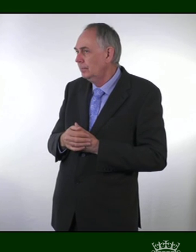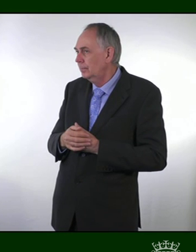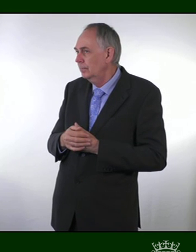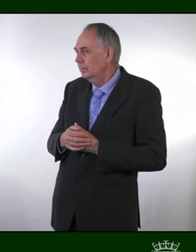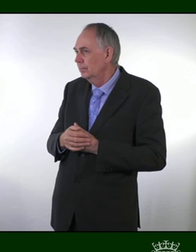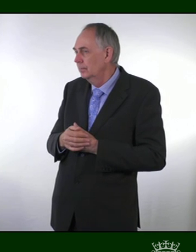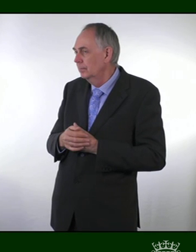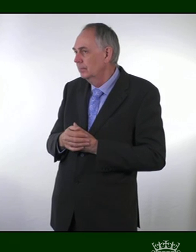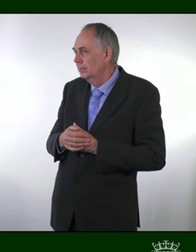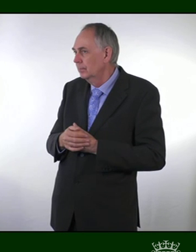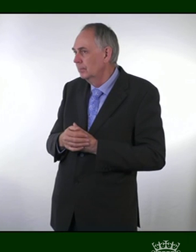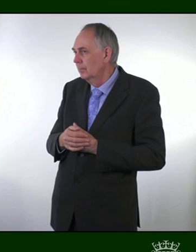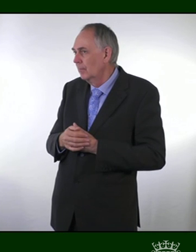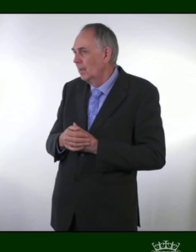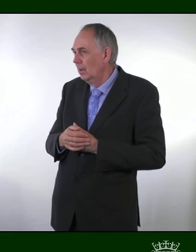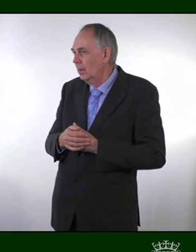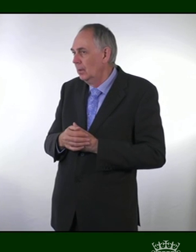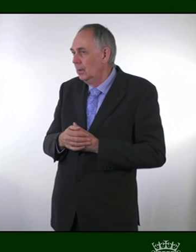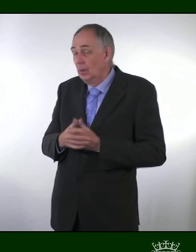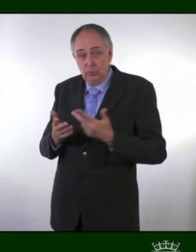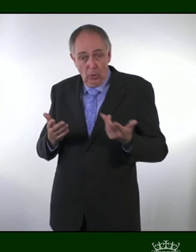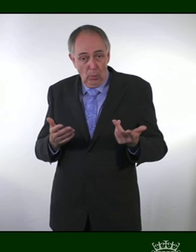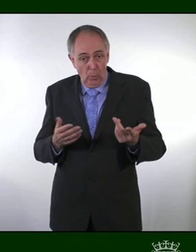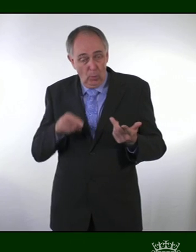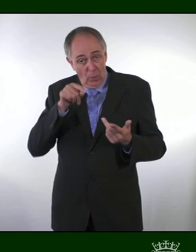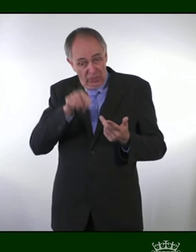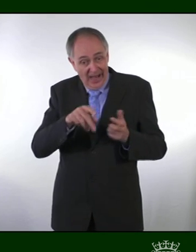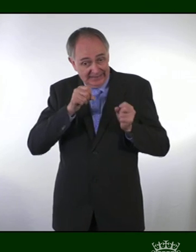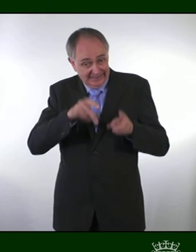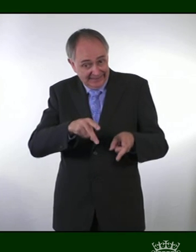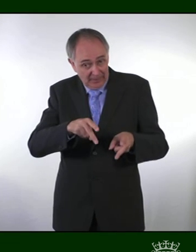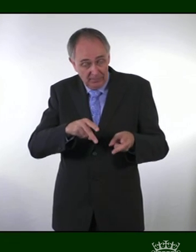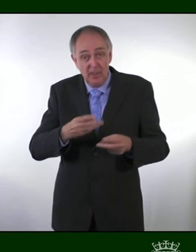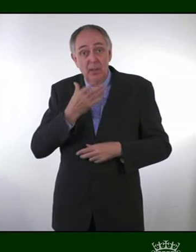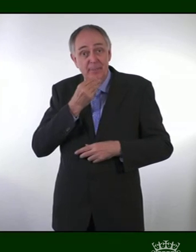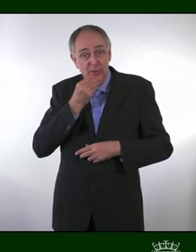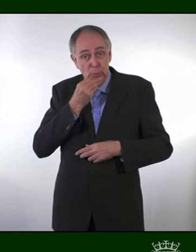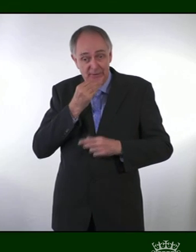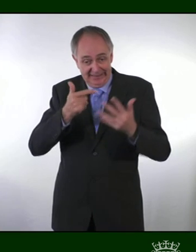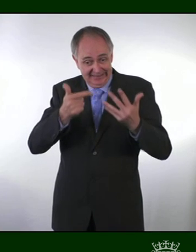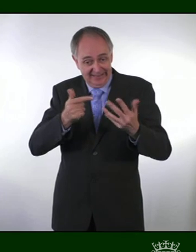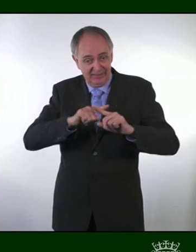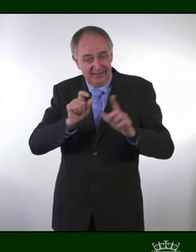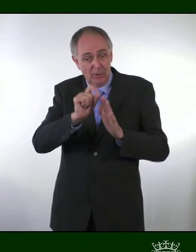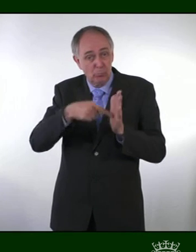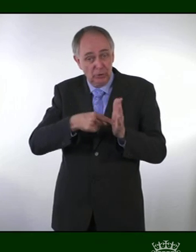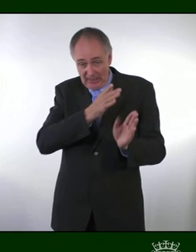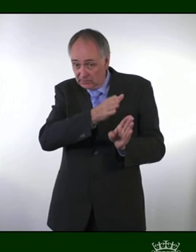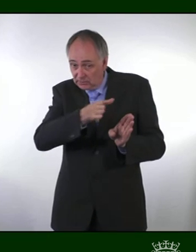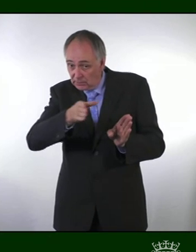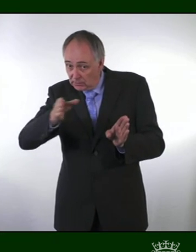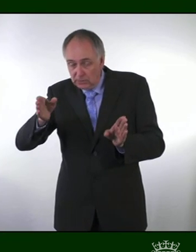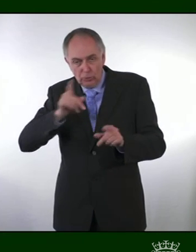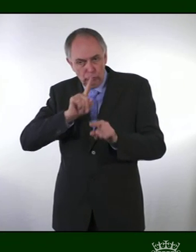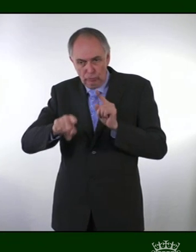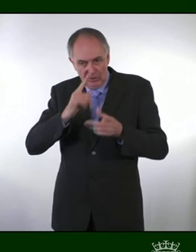I am proud to say that those social impact bond schemes are now being used in seven projects across the country to tackle rough sleeping.